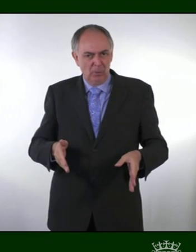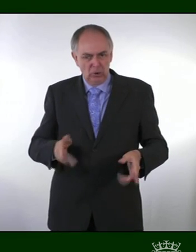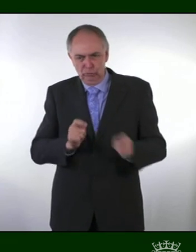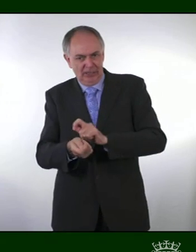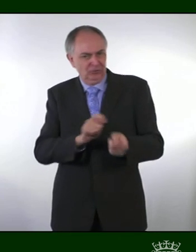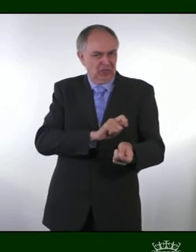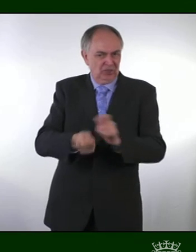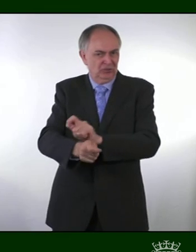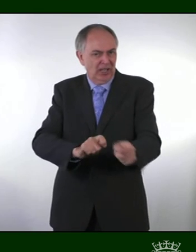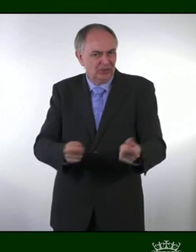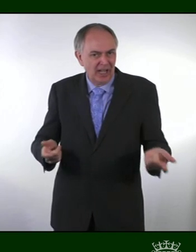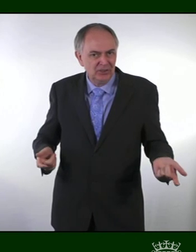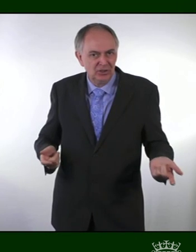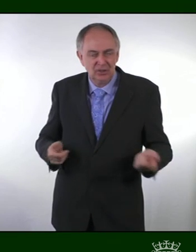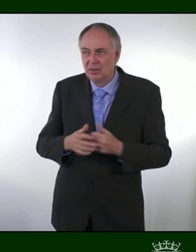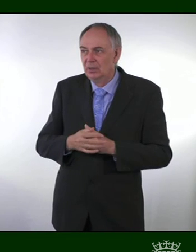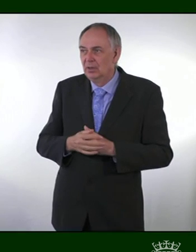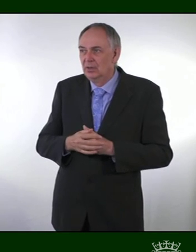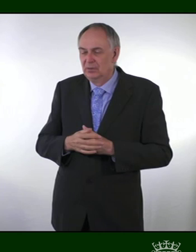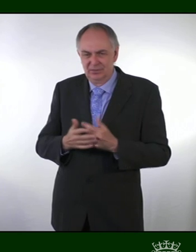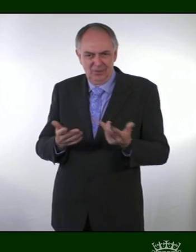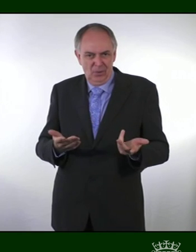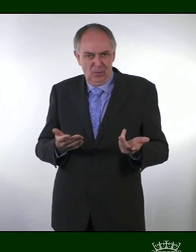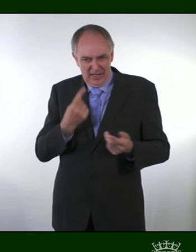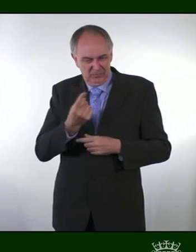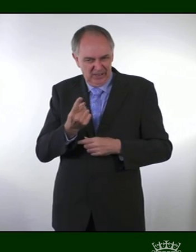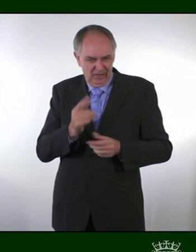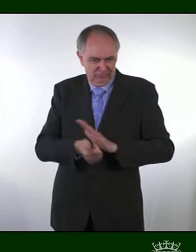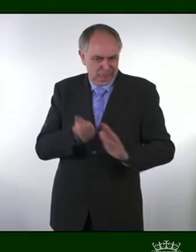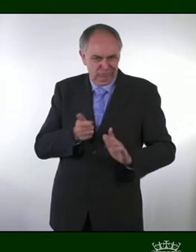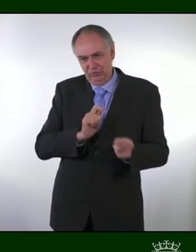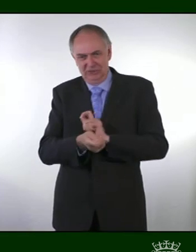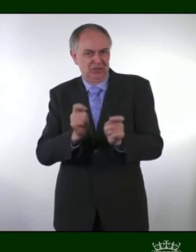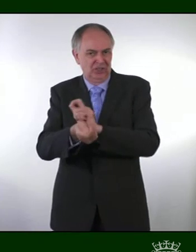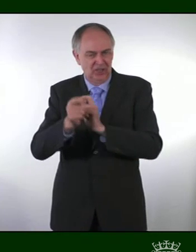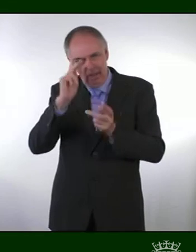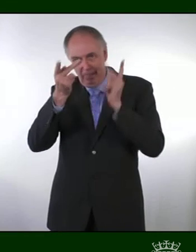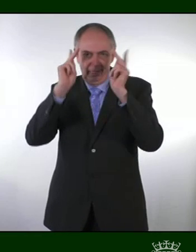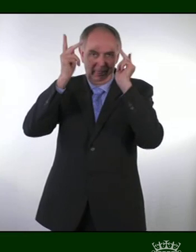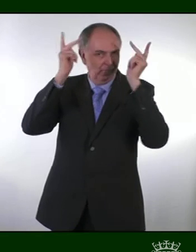Three U-turns. He argues about one brief one week and one the next; he is an expert in that.